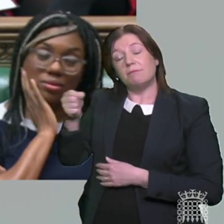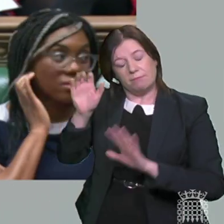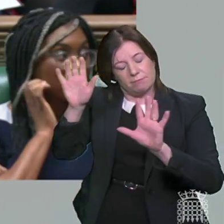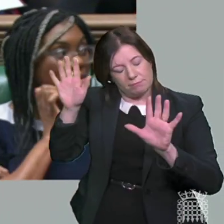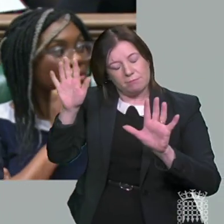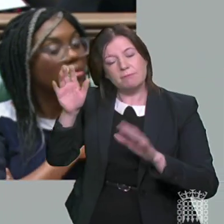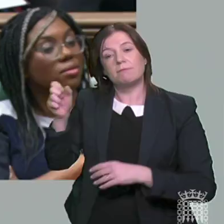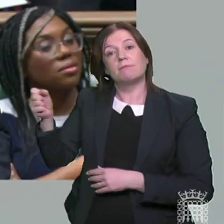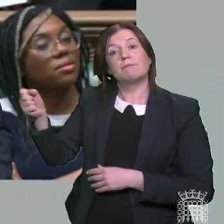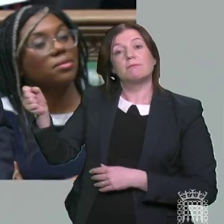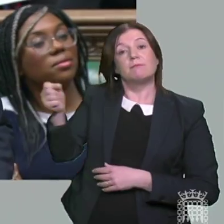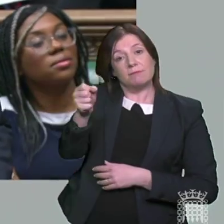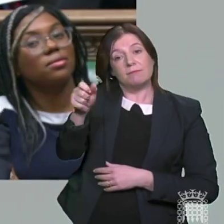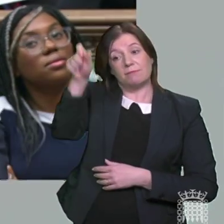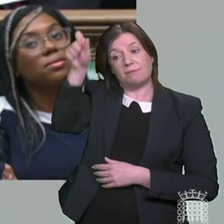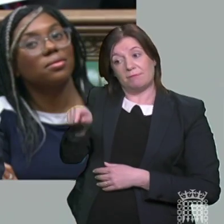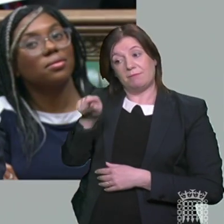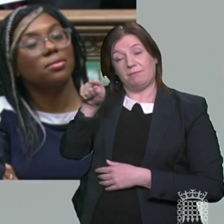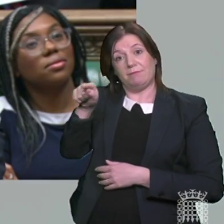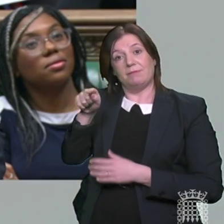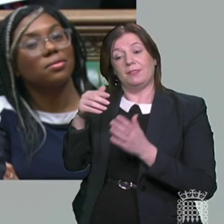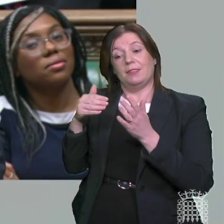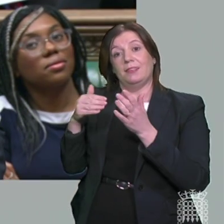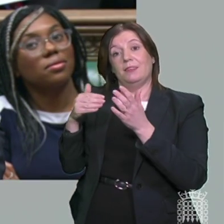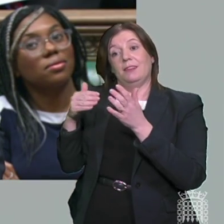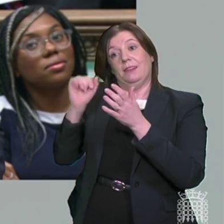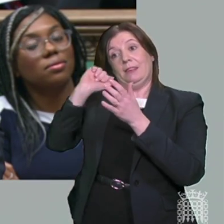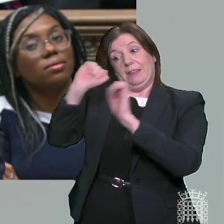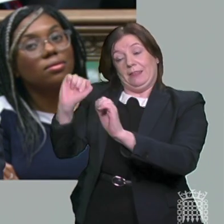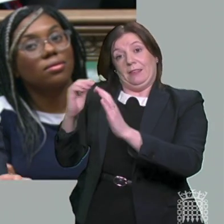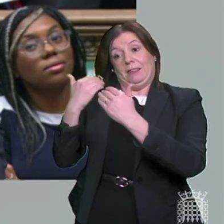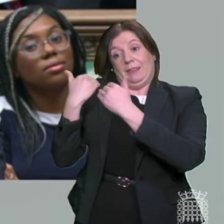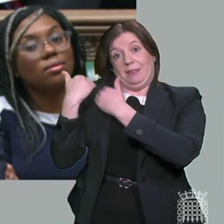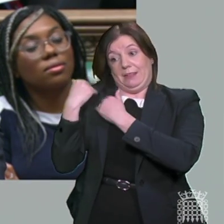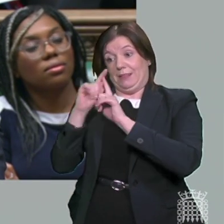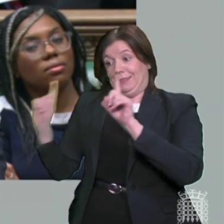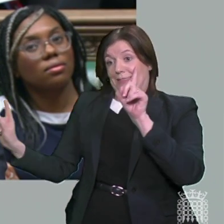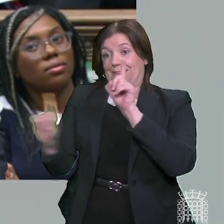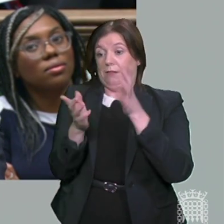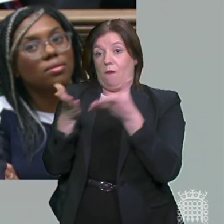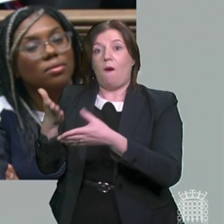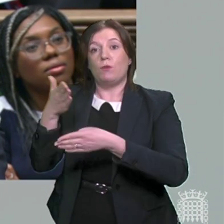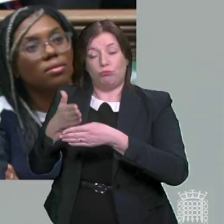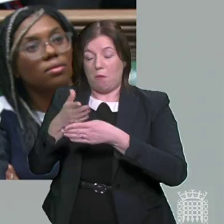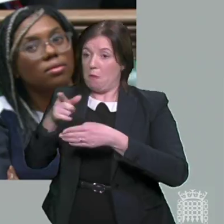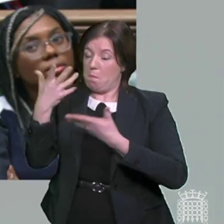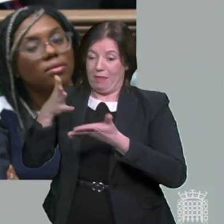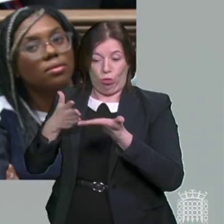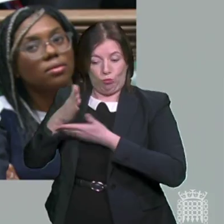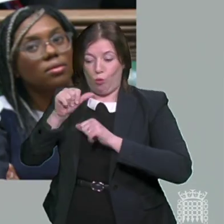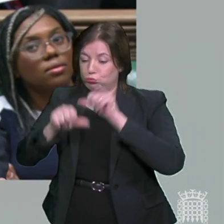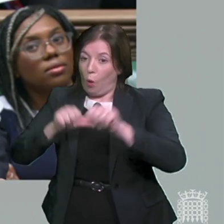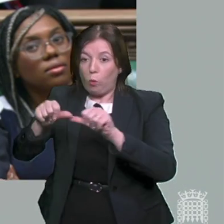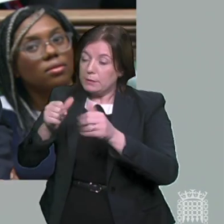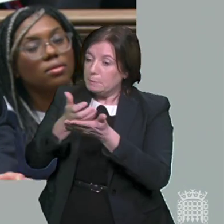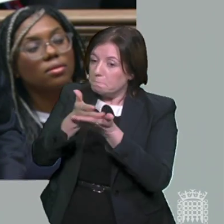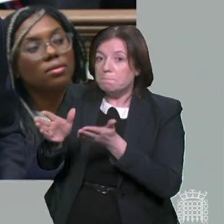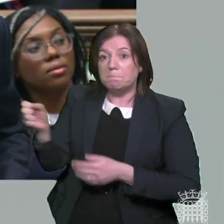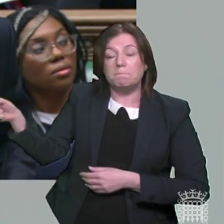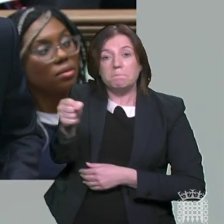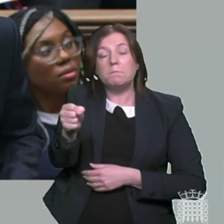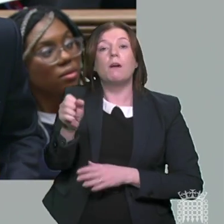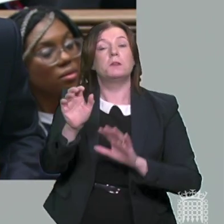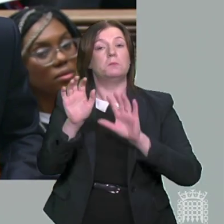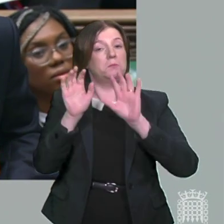With regard to the appointment of the Minister without Portfolio, the usual appointments process was followed.